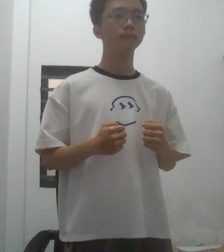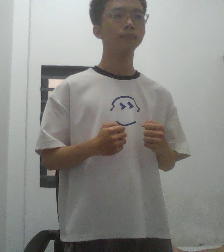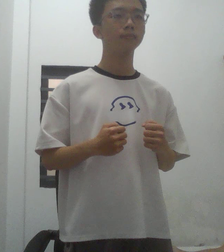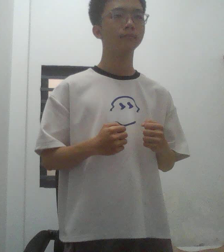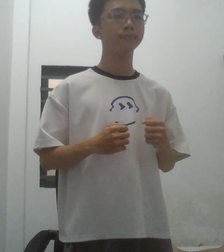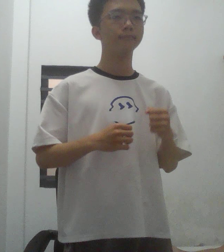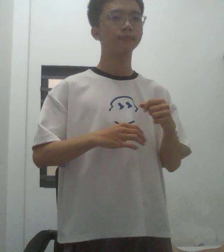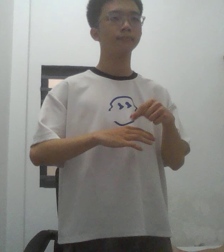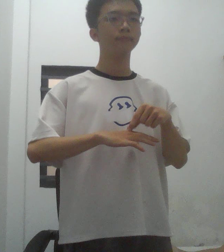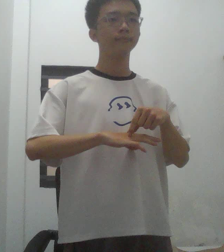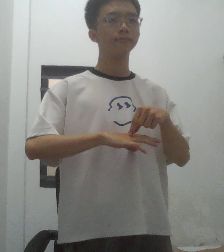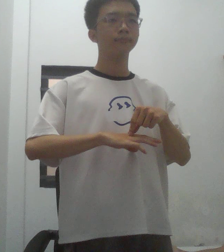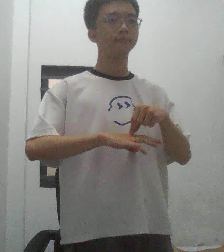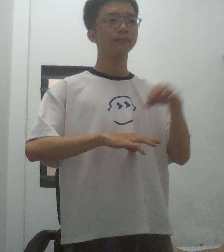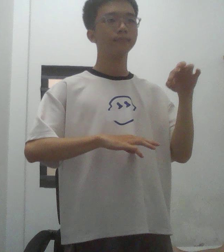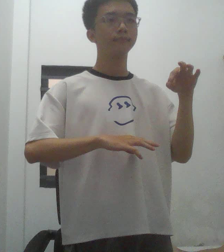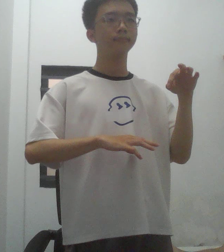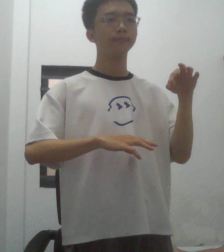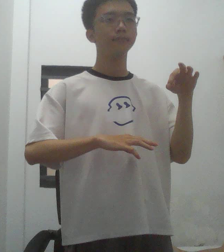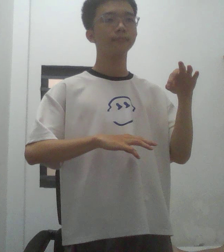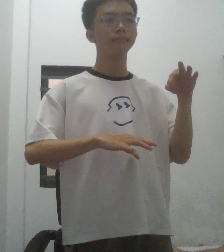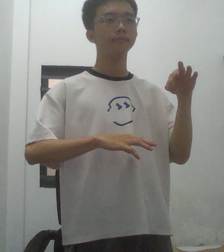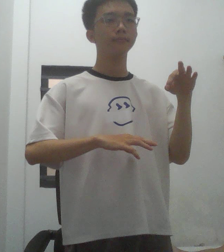tuan